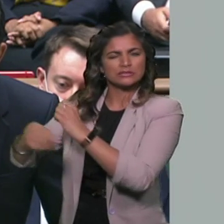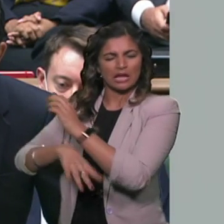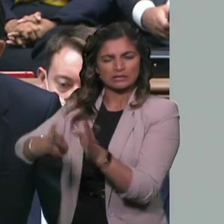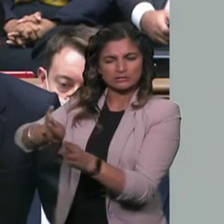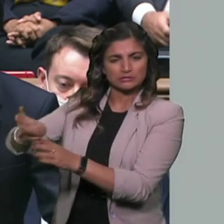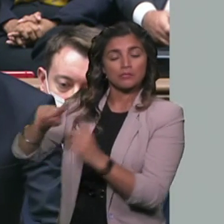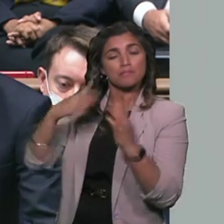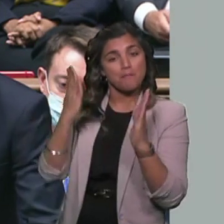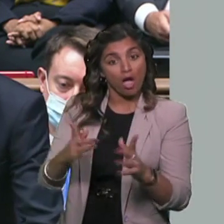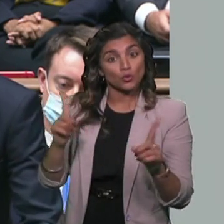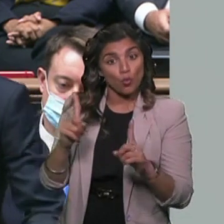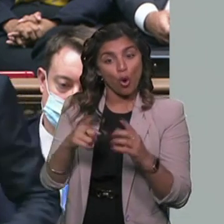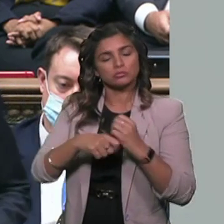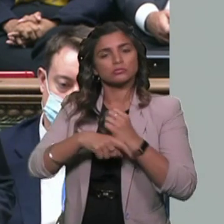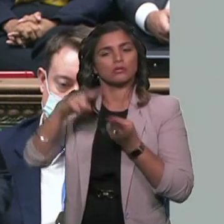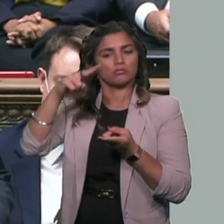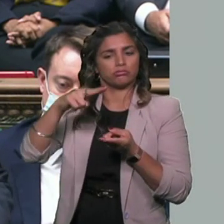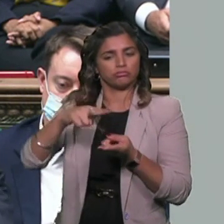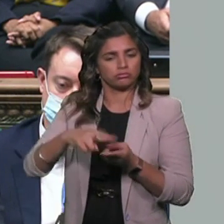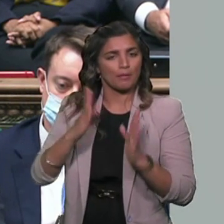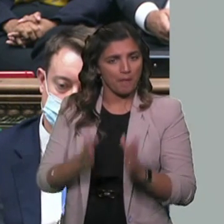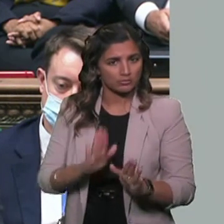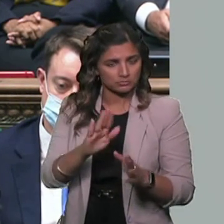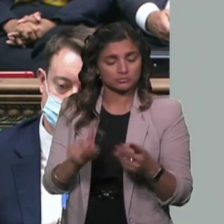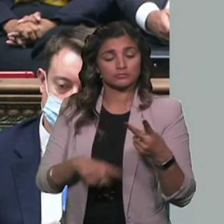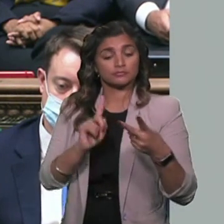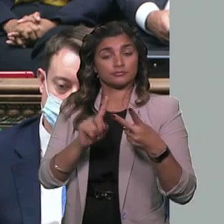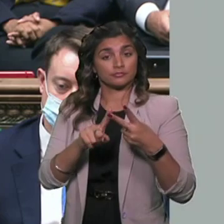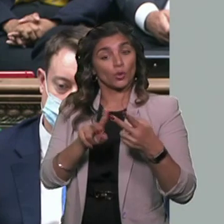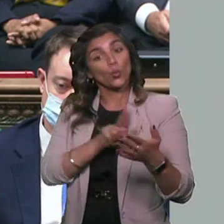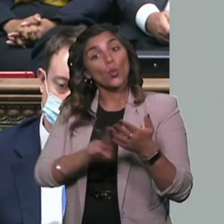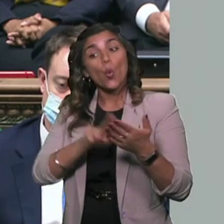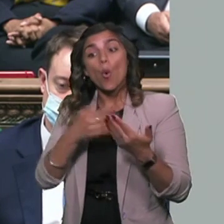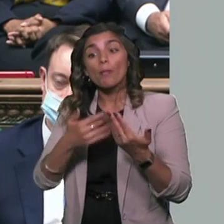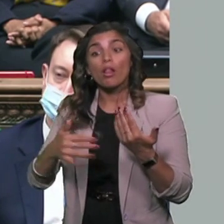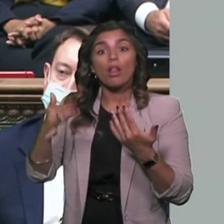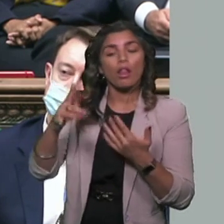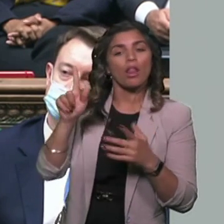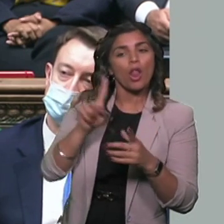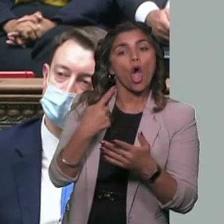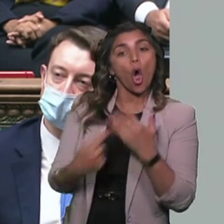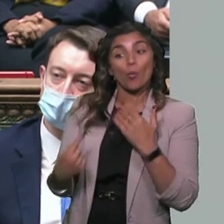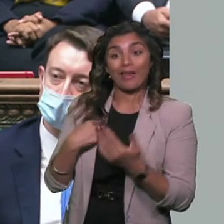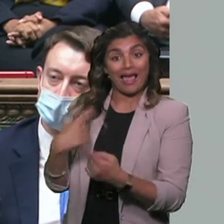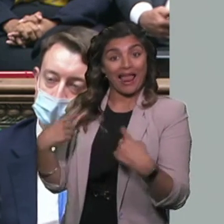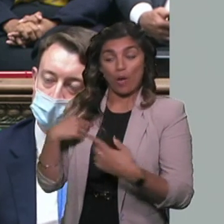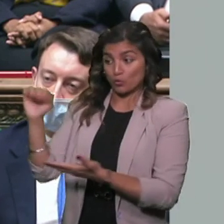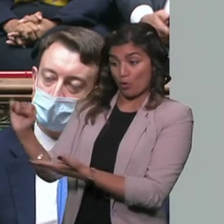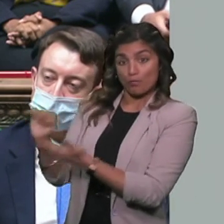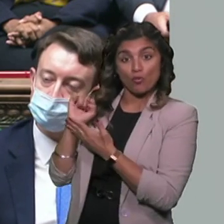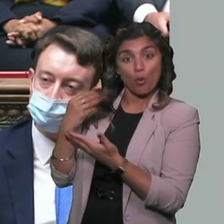Secondly, in normal times the state should only borrow to invest in our future growth and prosperity.